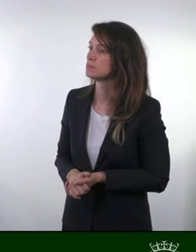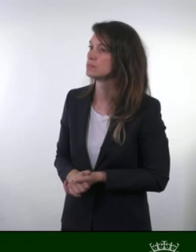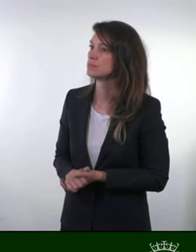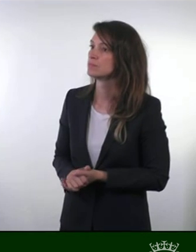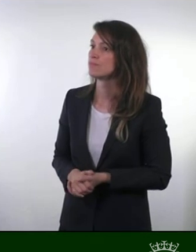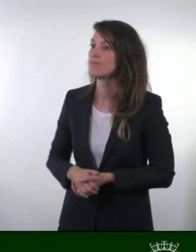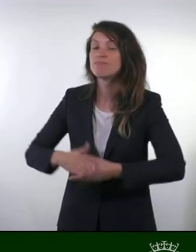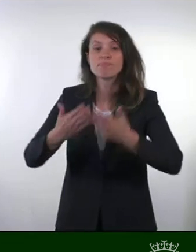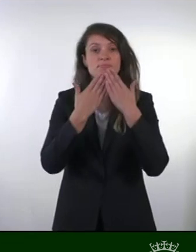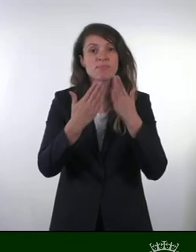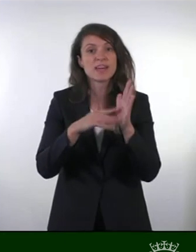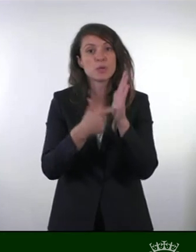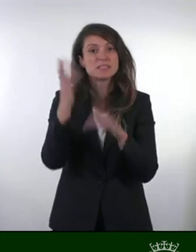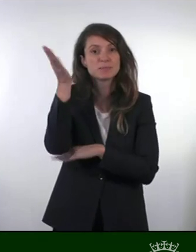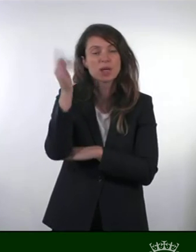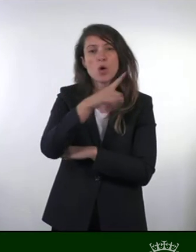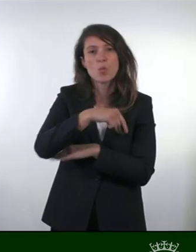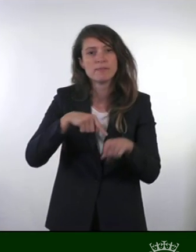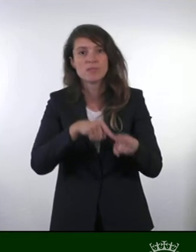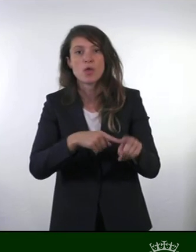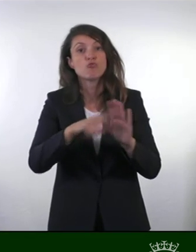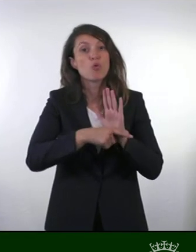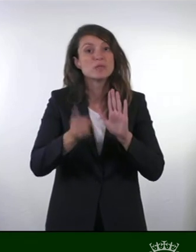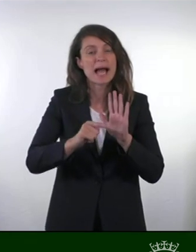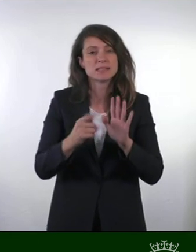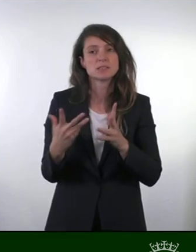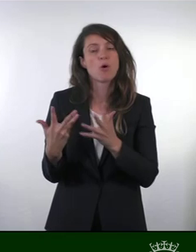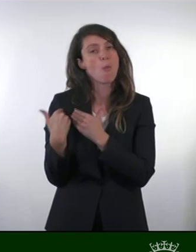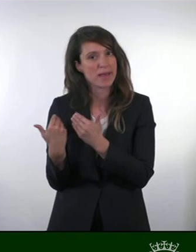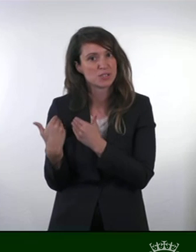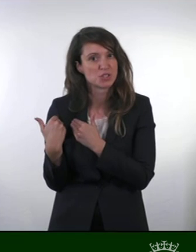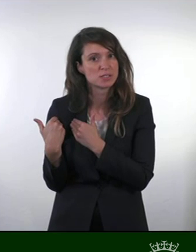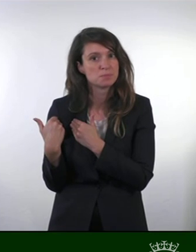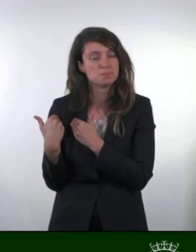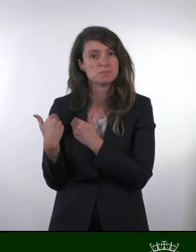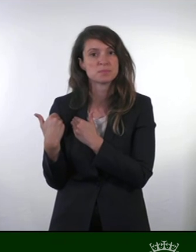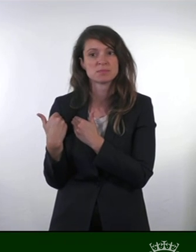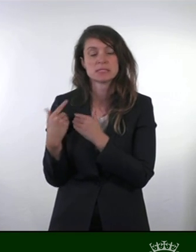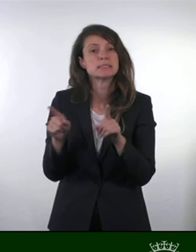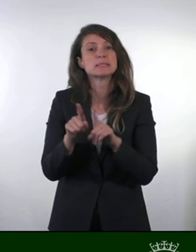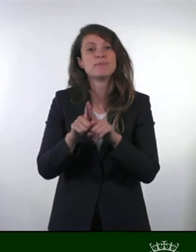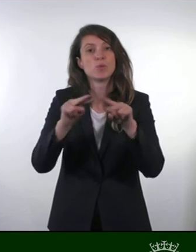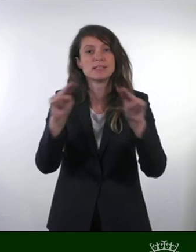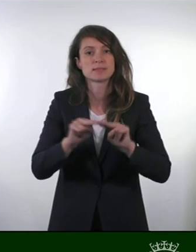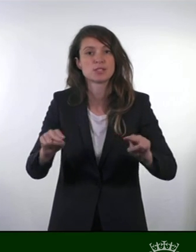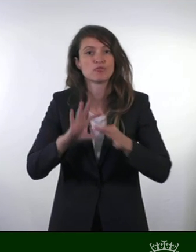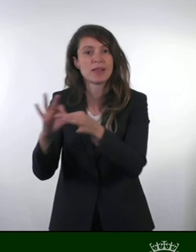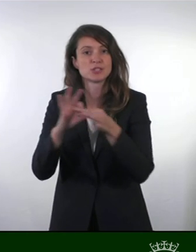We stand for rules and obligations, and think that they are the soundest basis for our international relations.